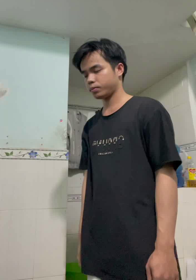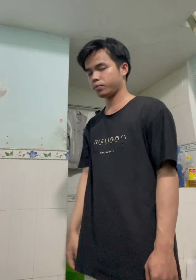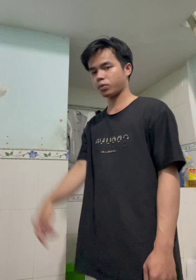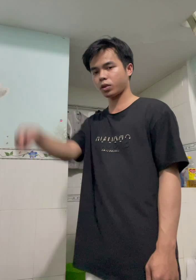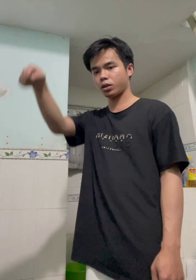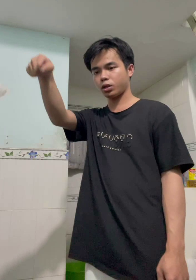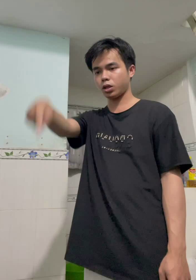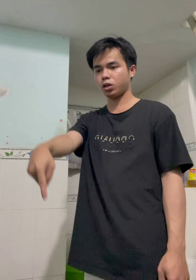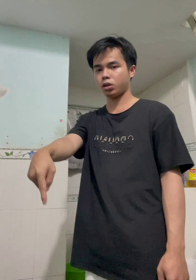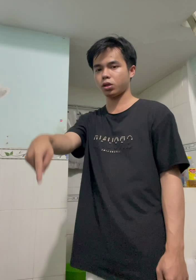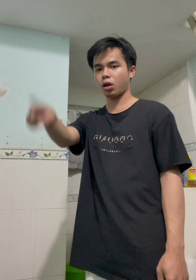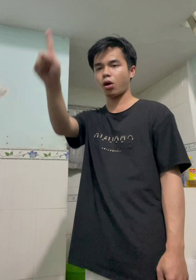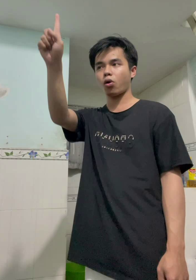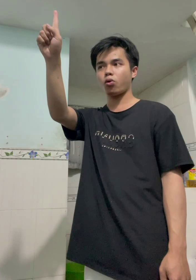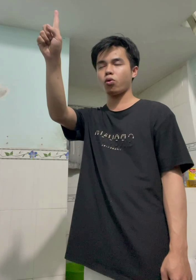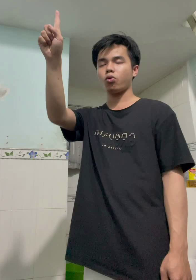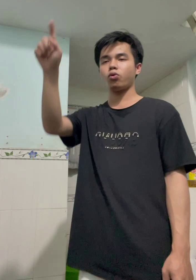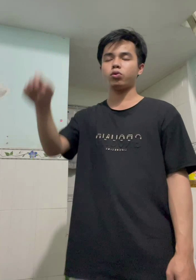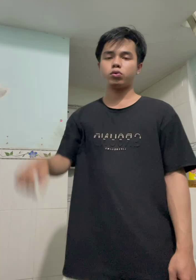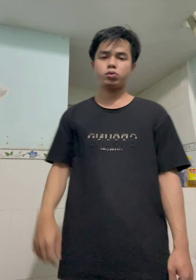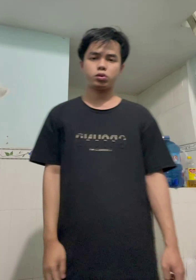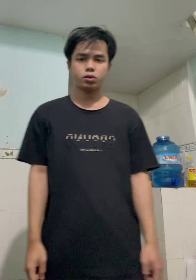di dau